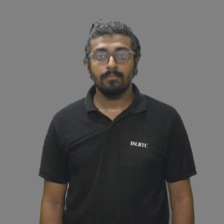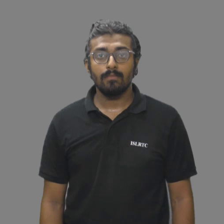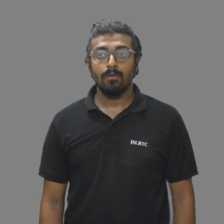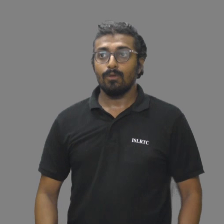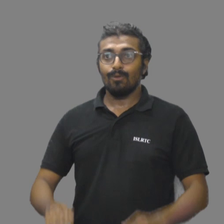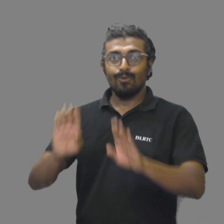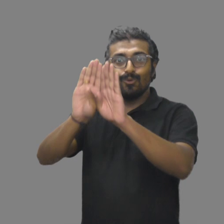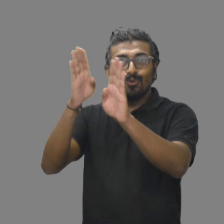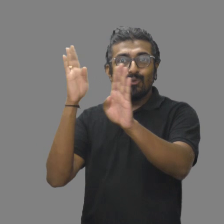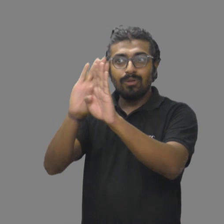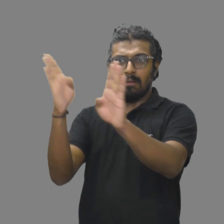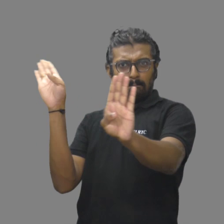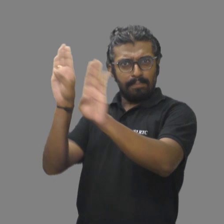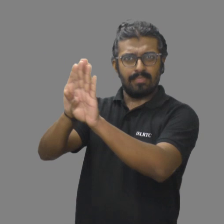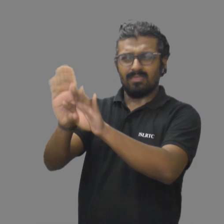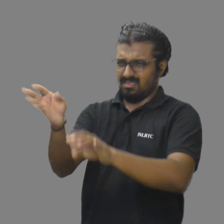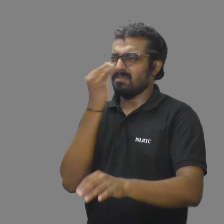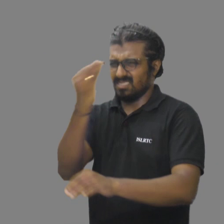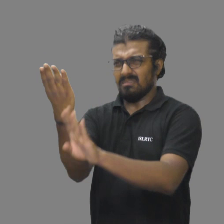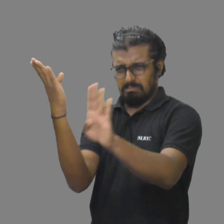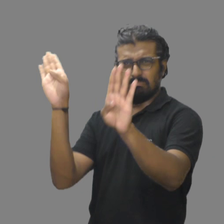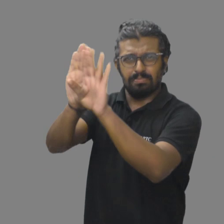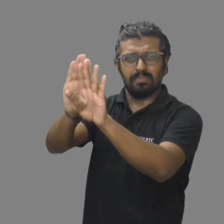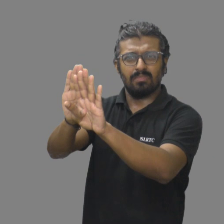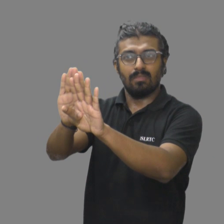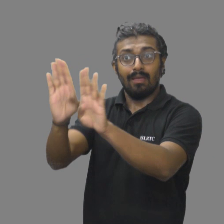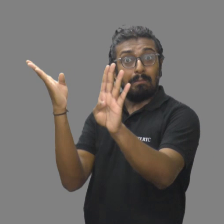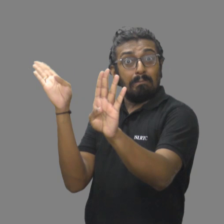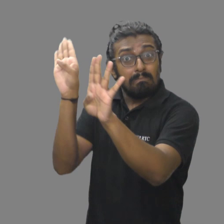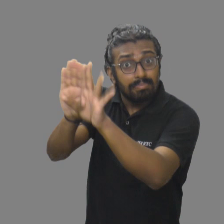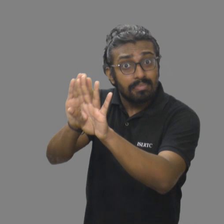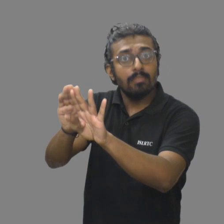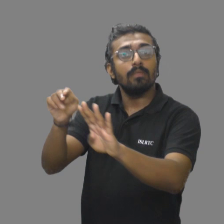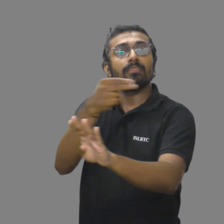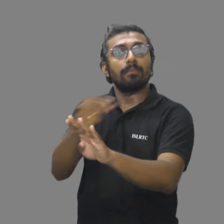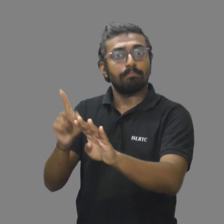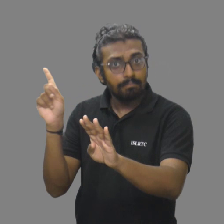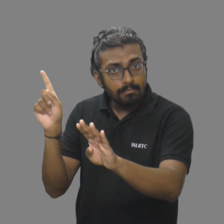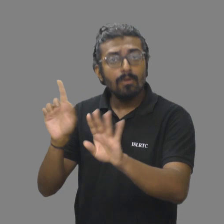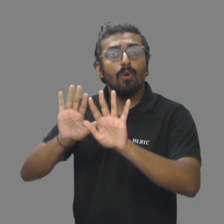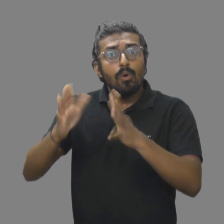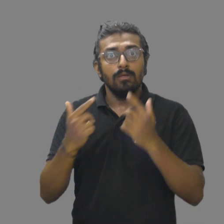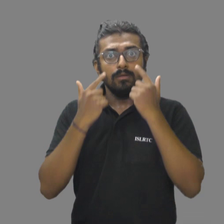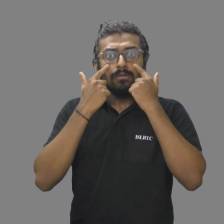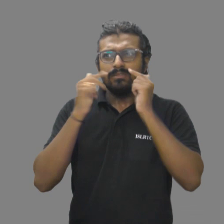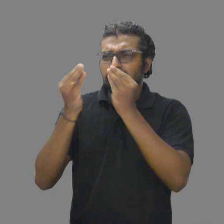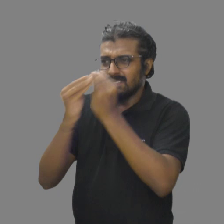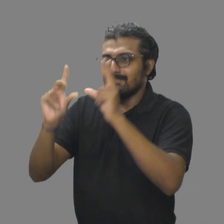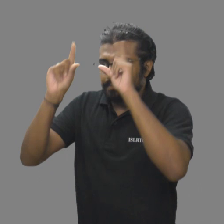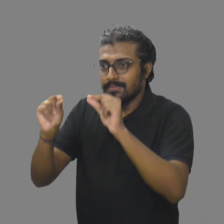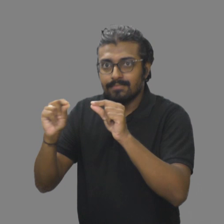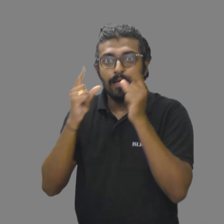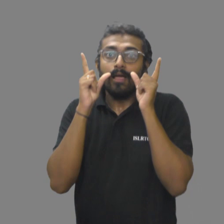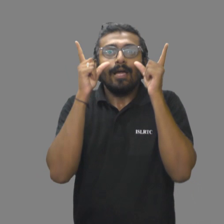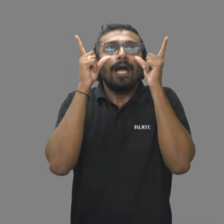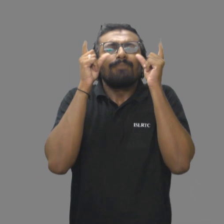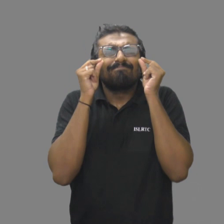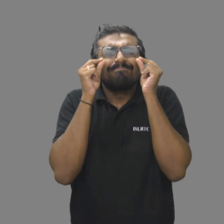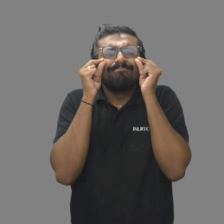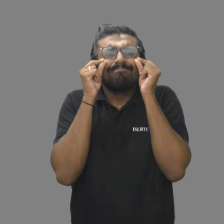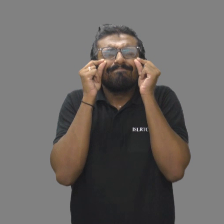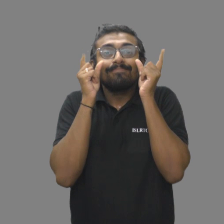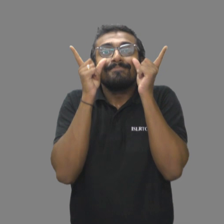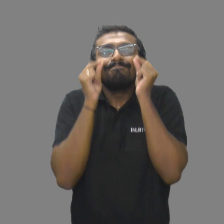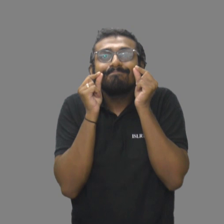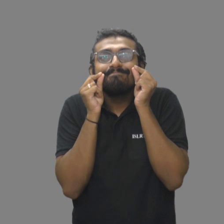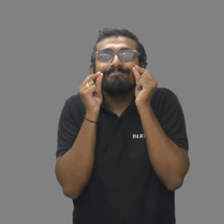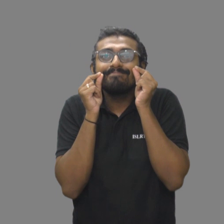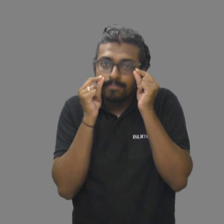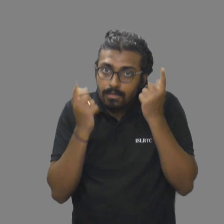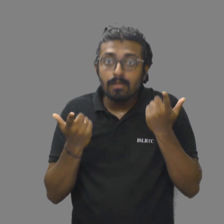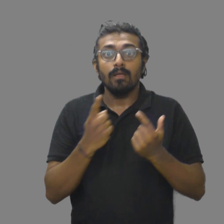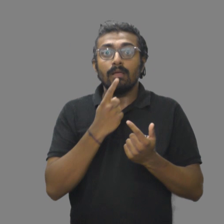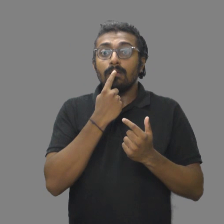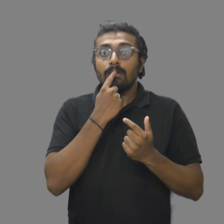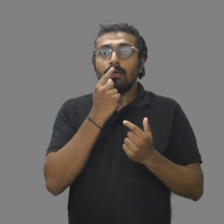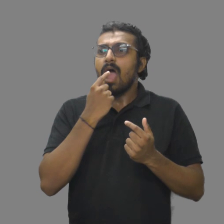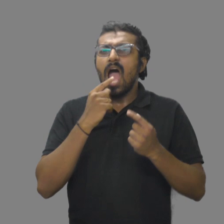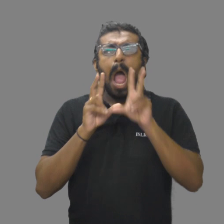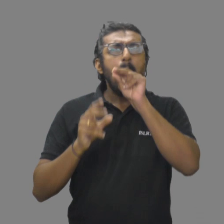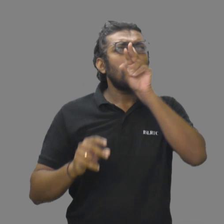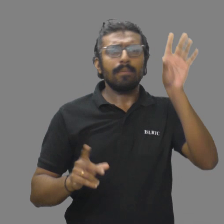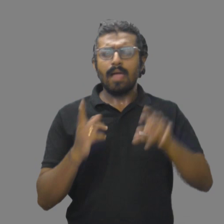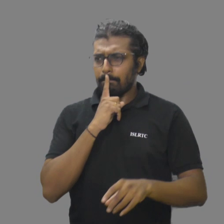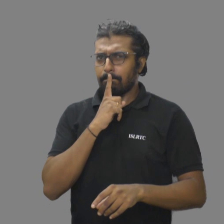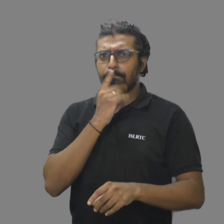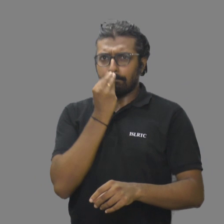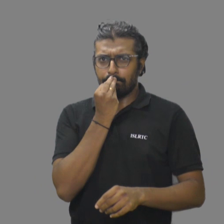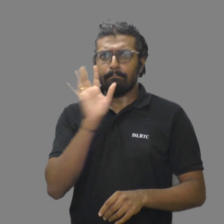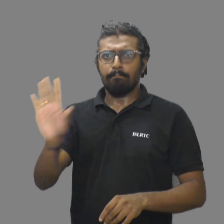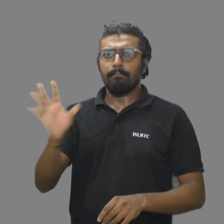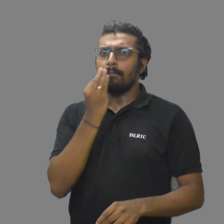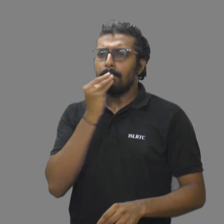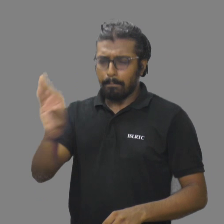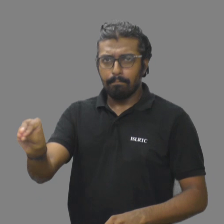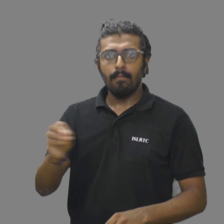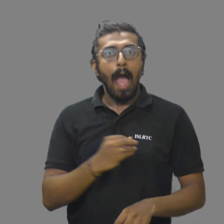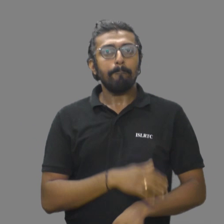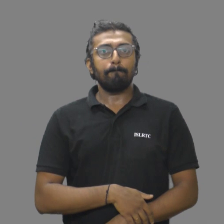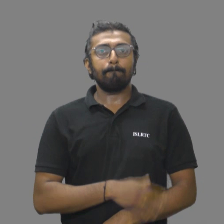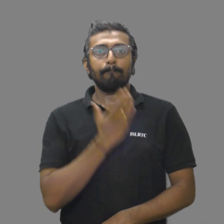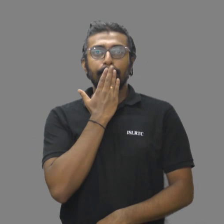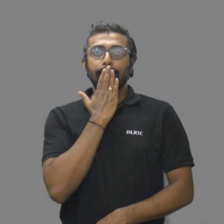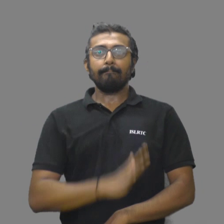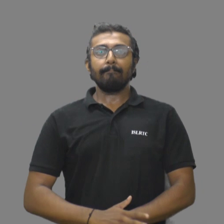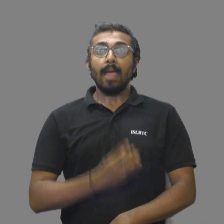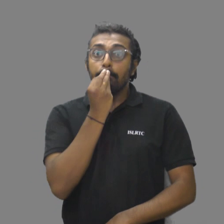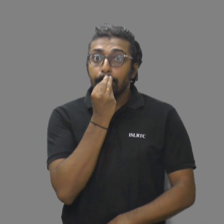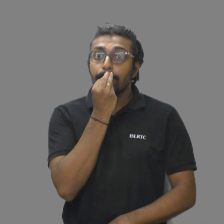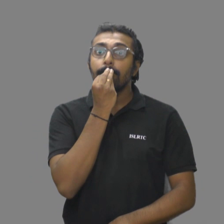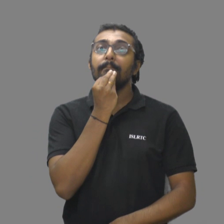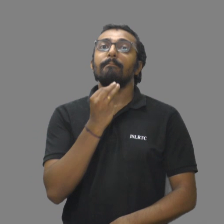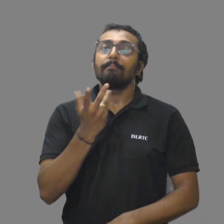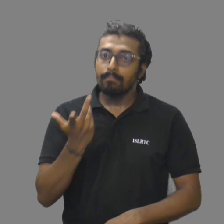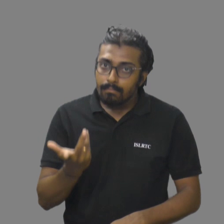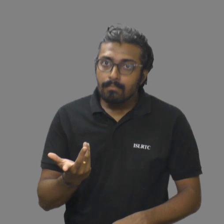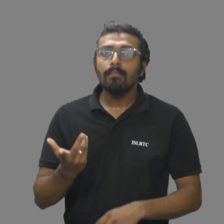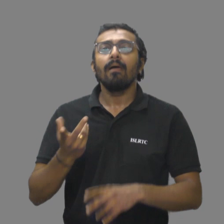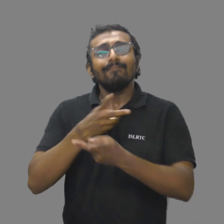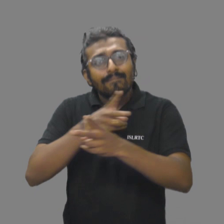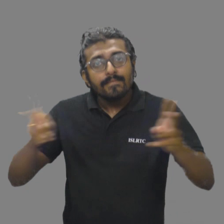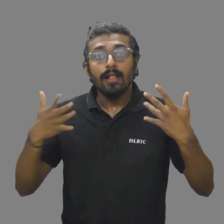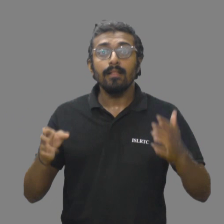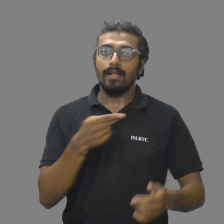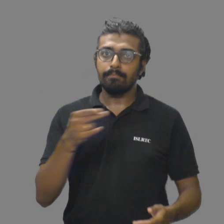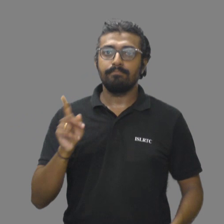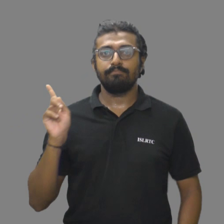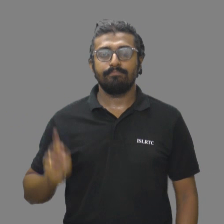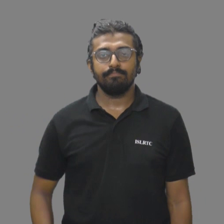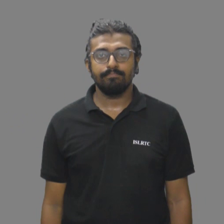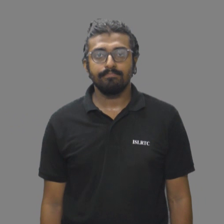Shut